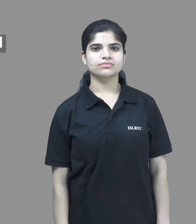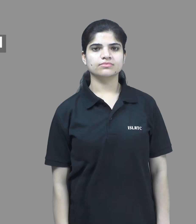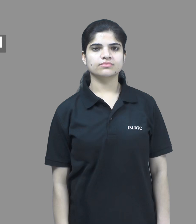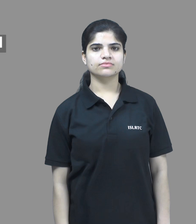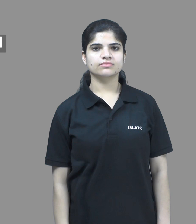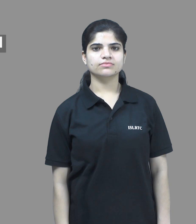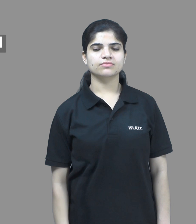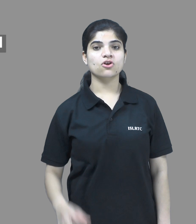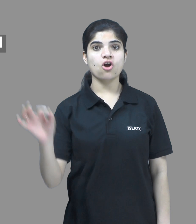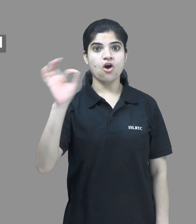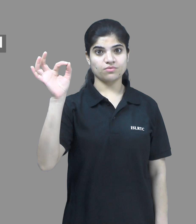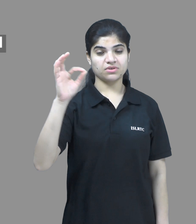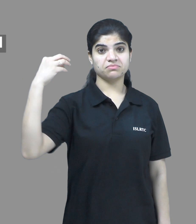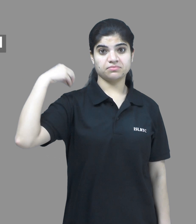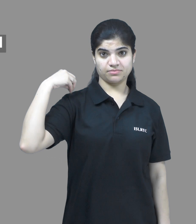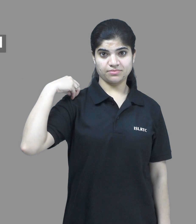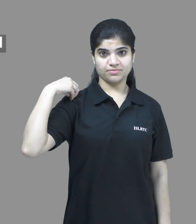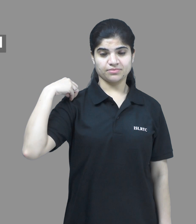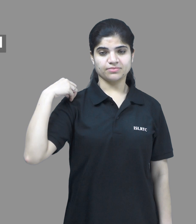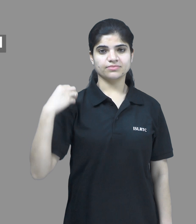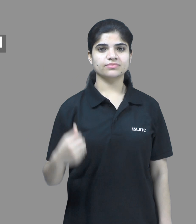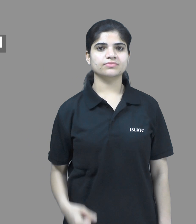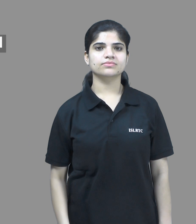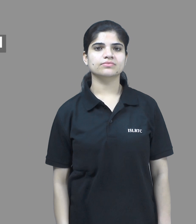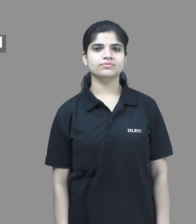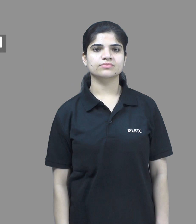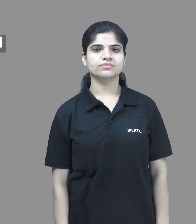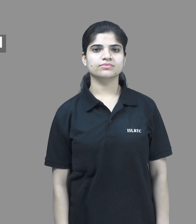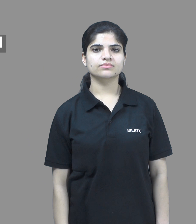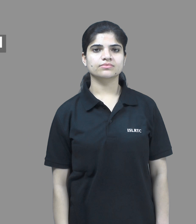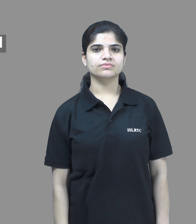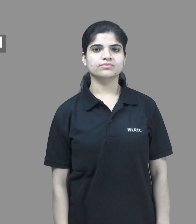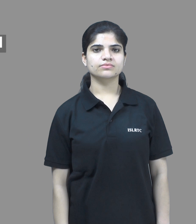Official (Person)